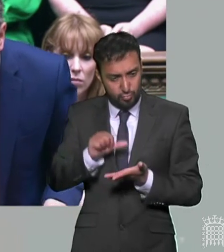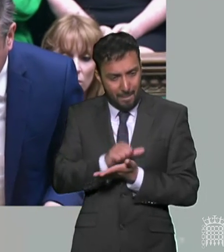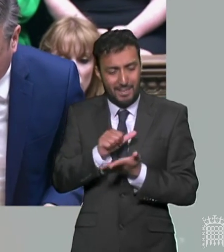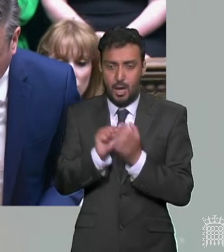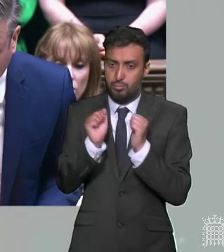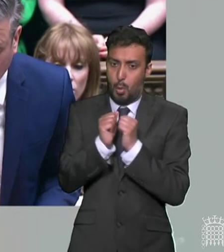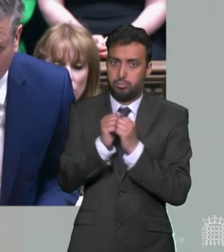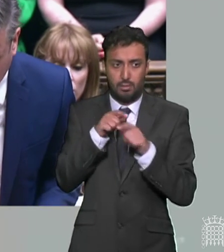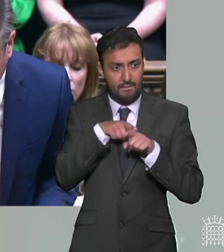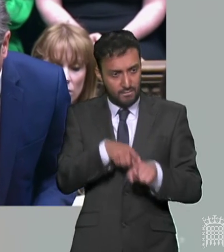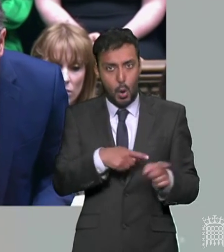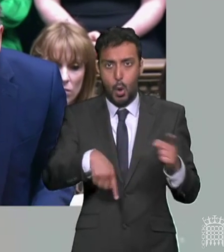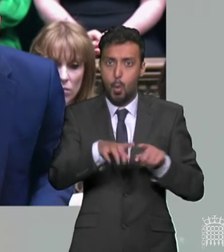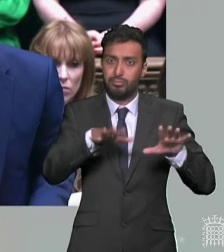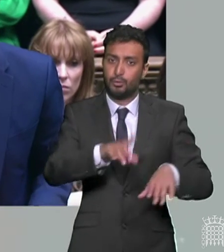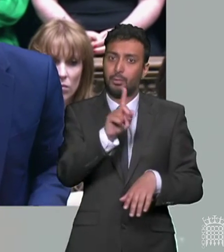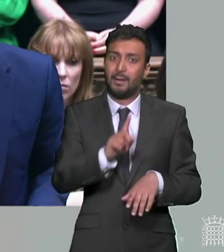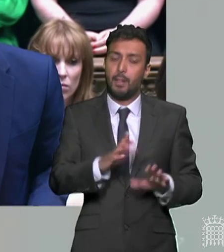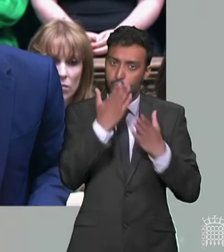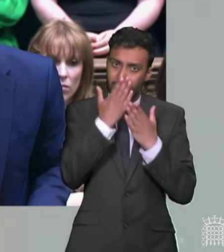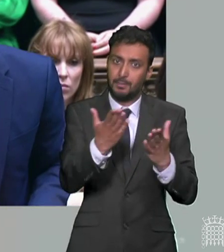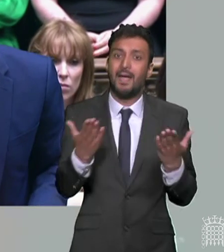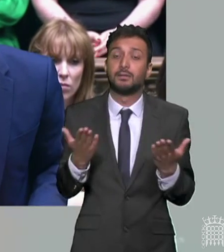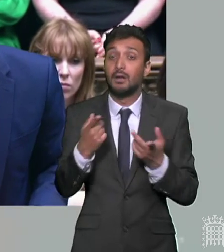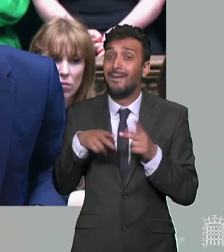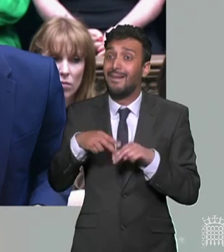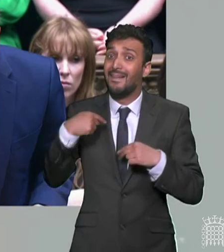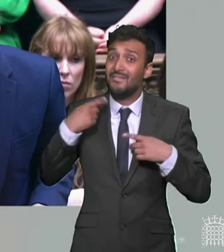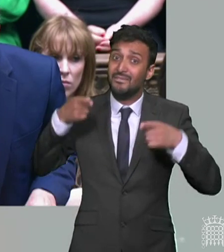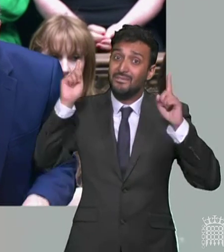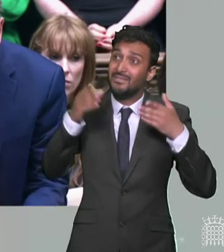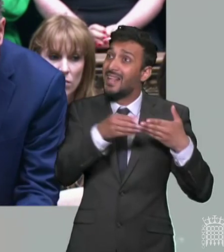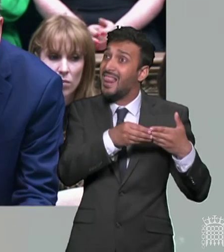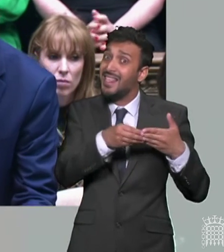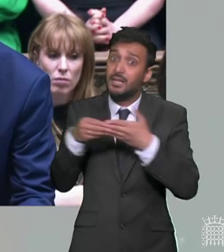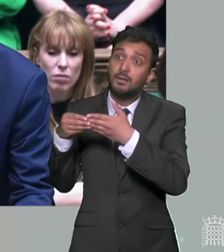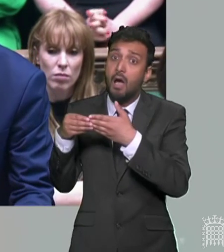When our leaders fall short of those standards, this House has to act.